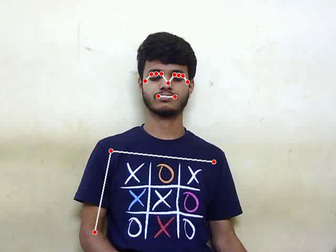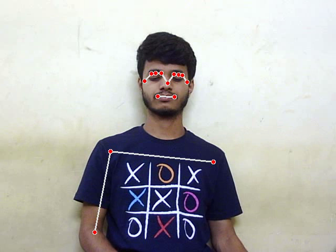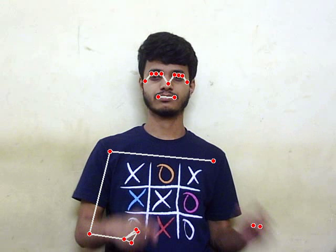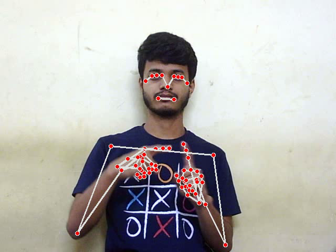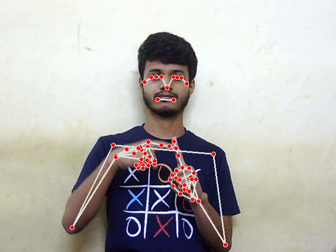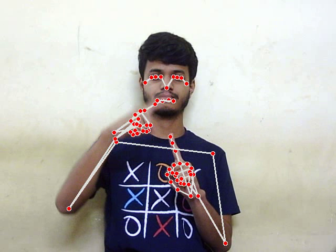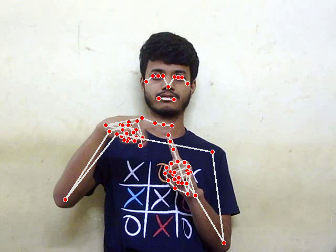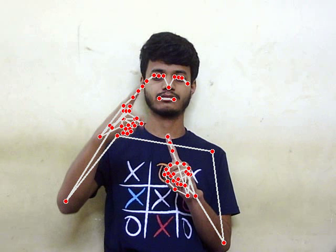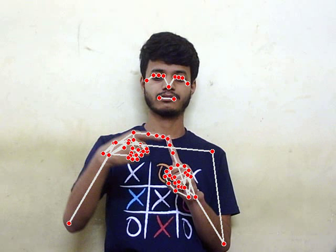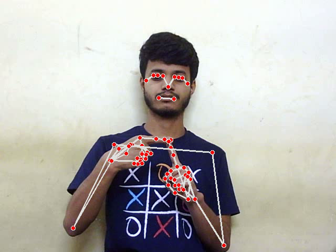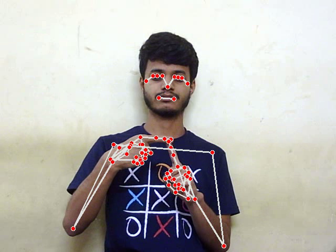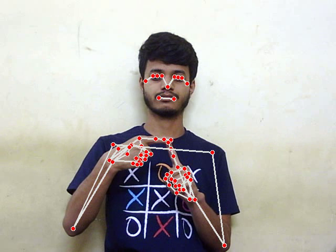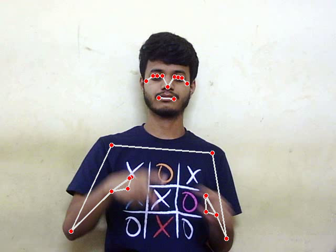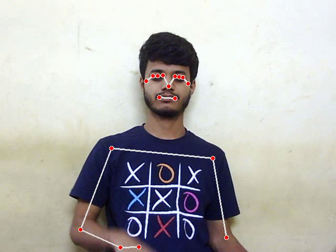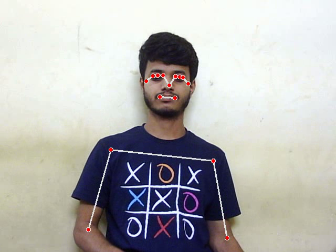when